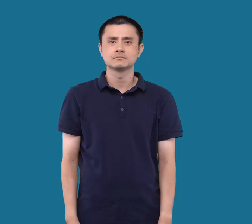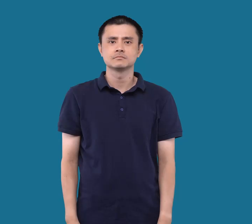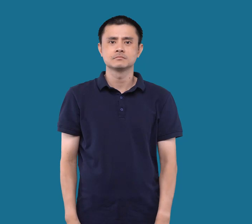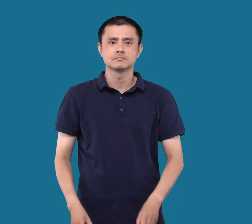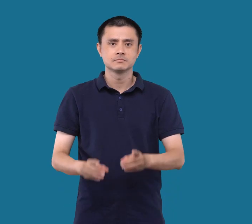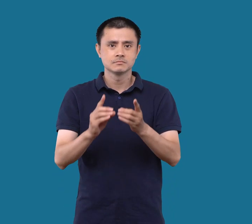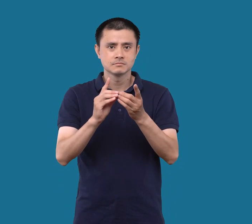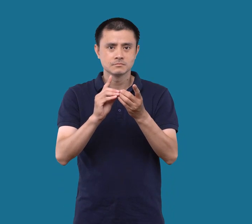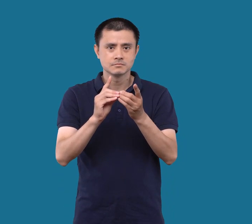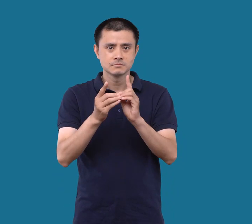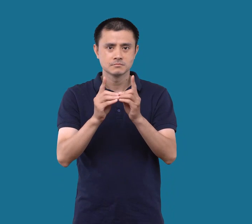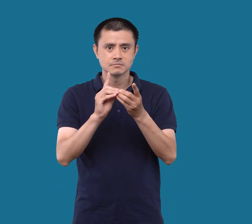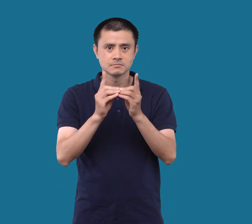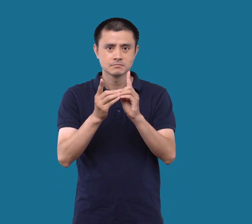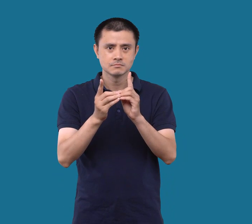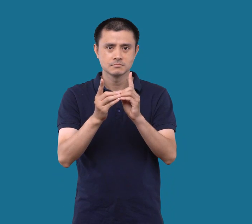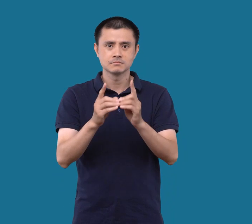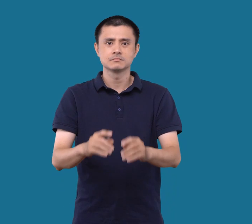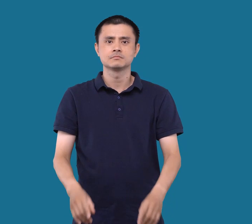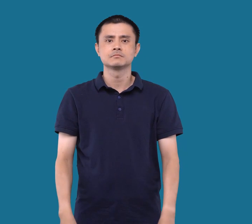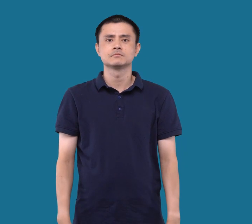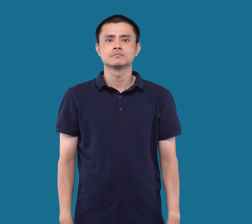danh từ